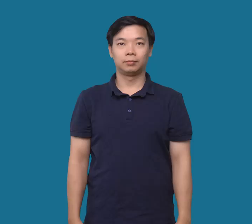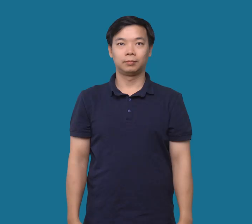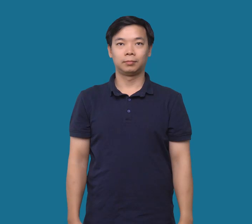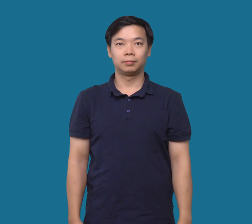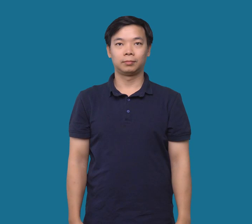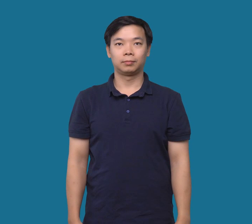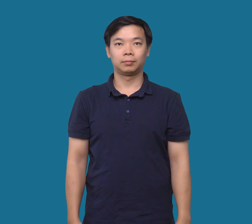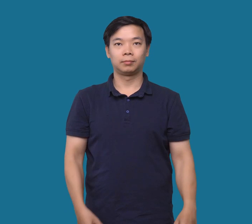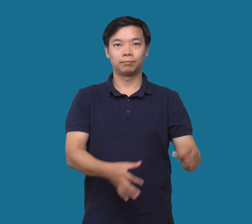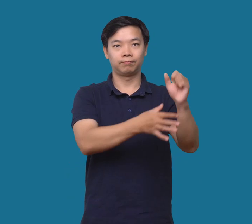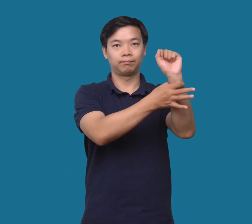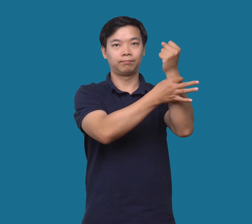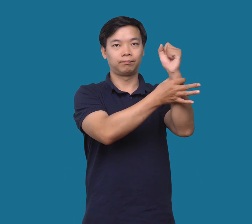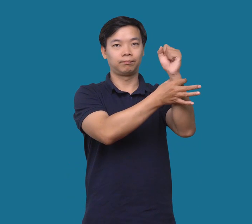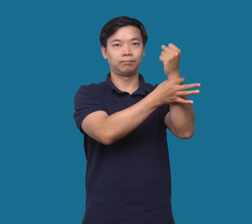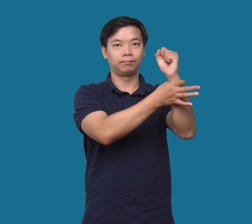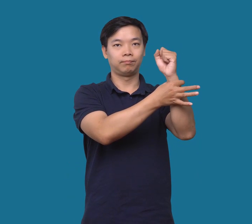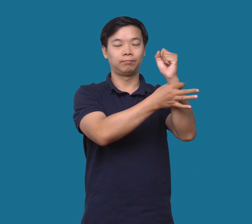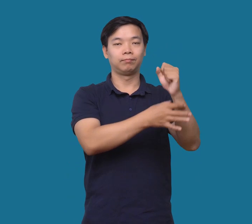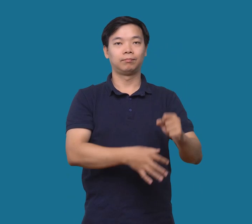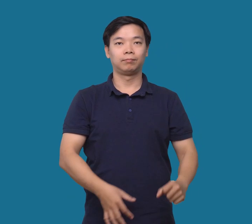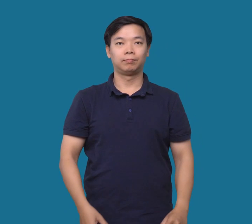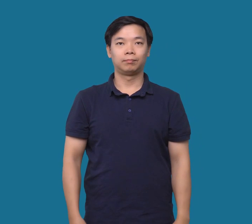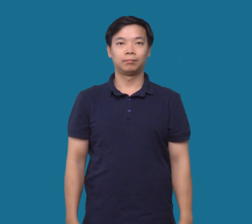vòng đeo tay